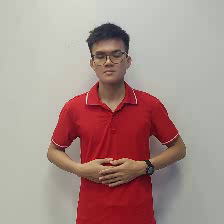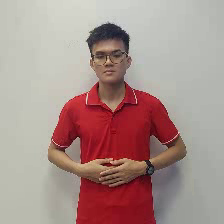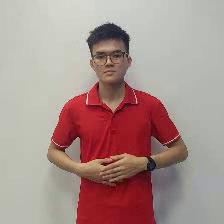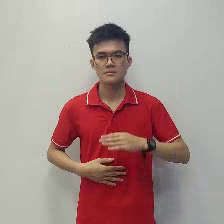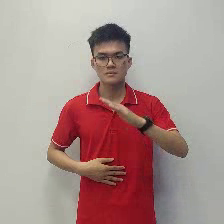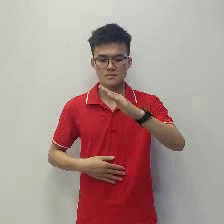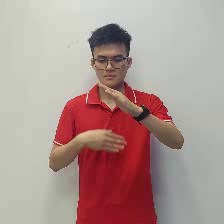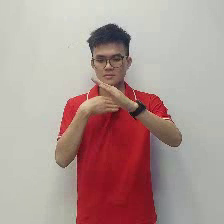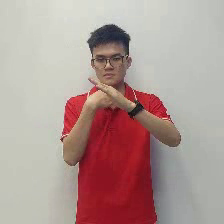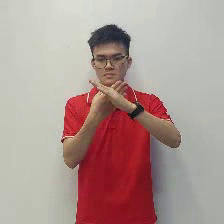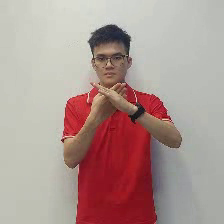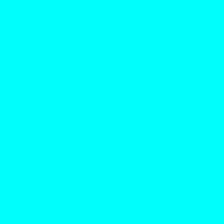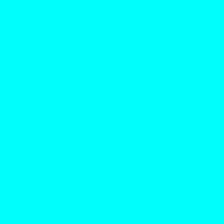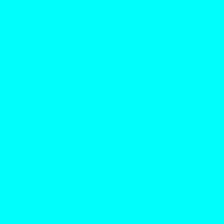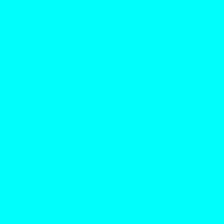Trường học